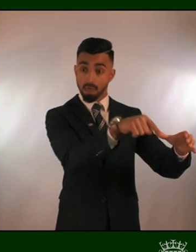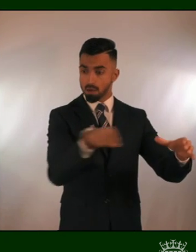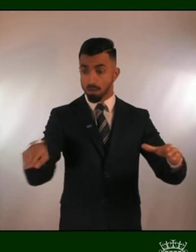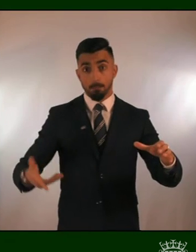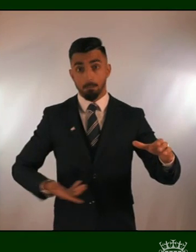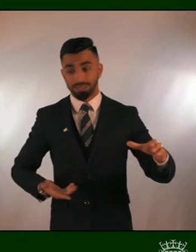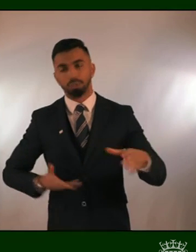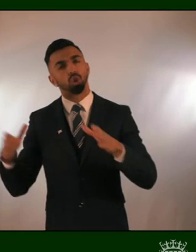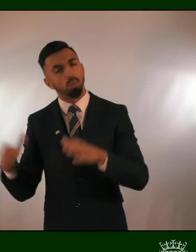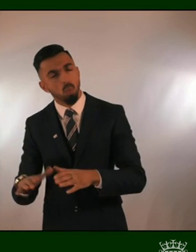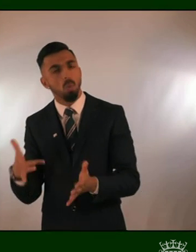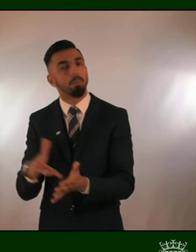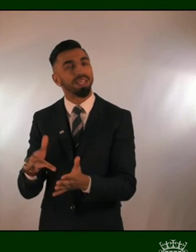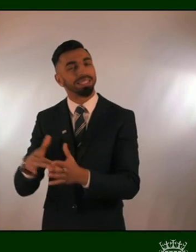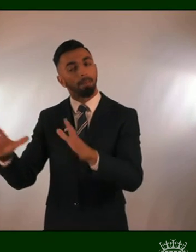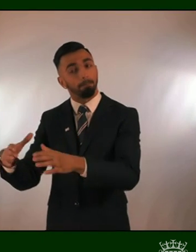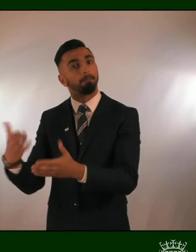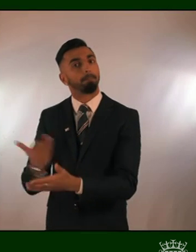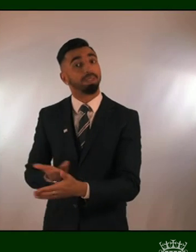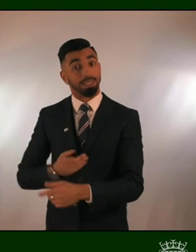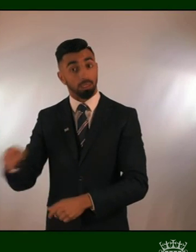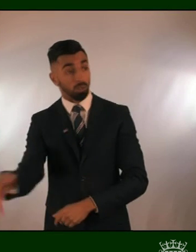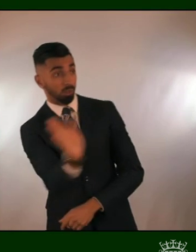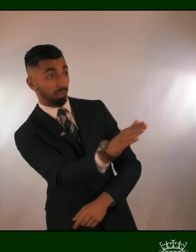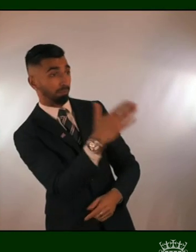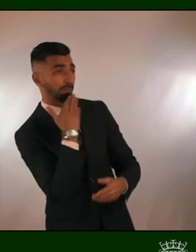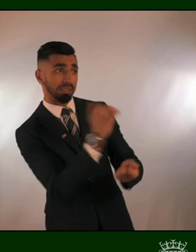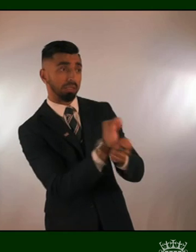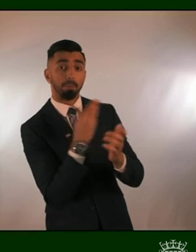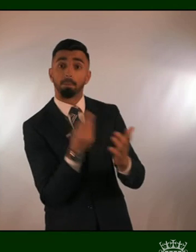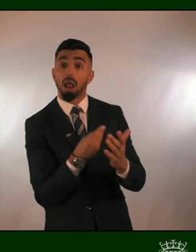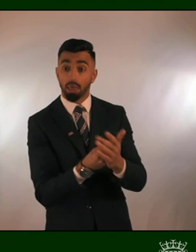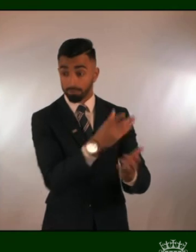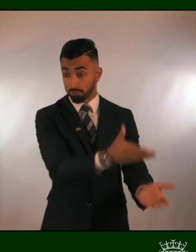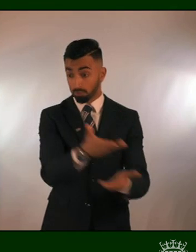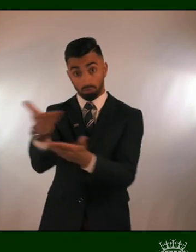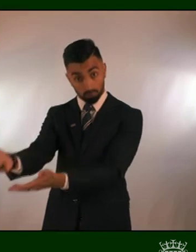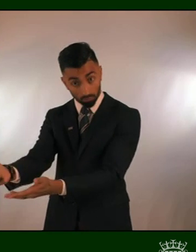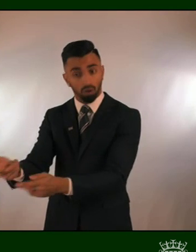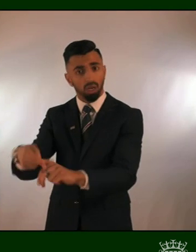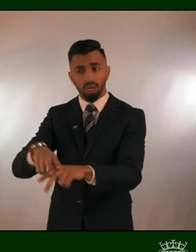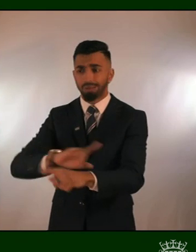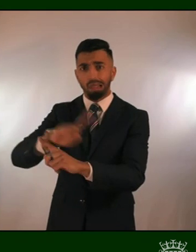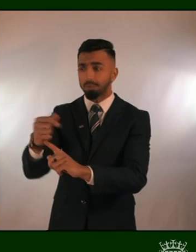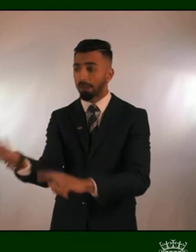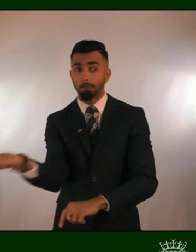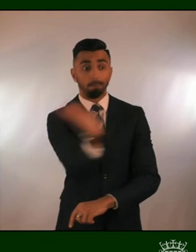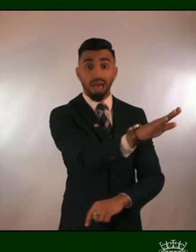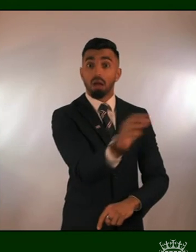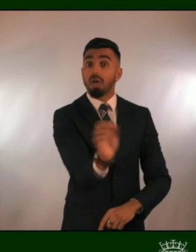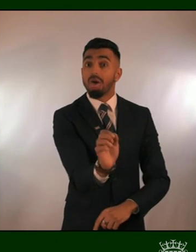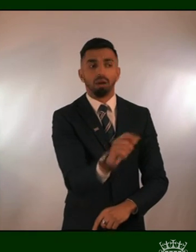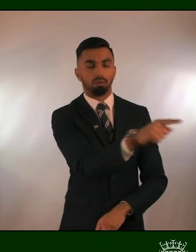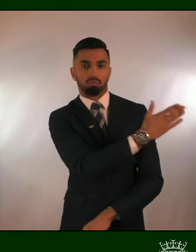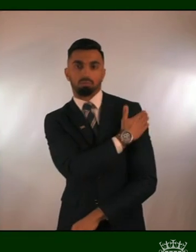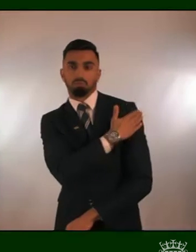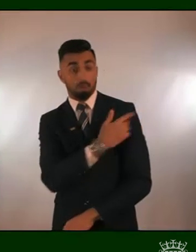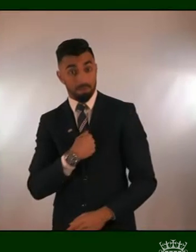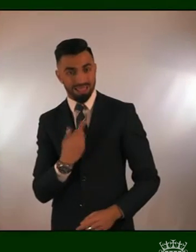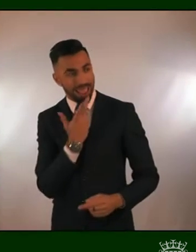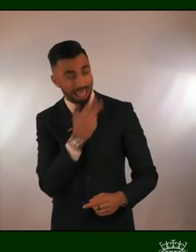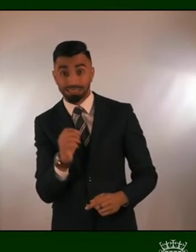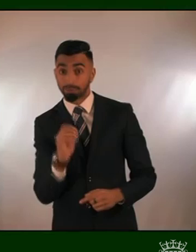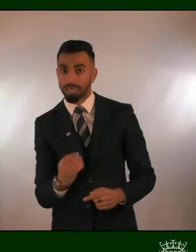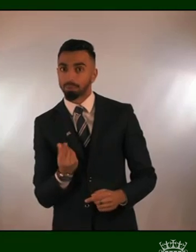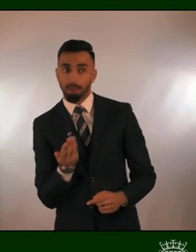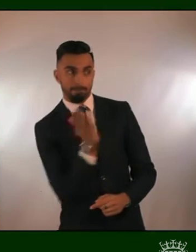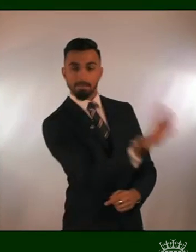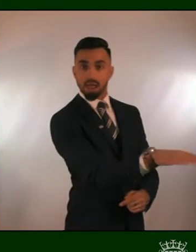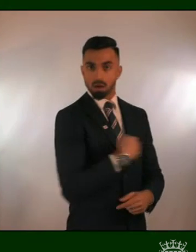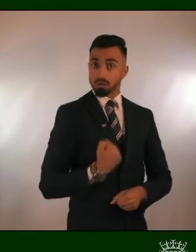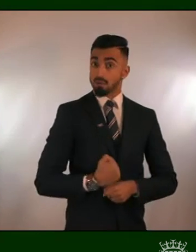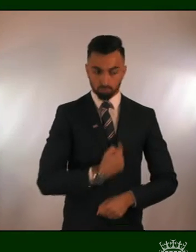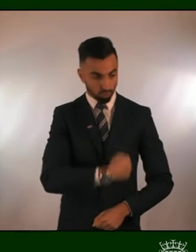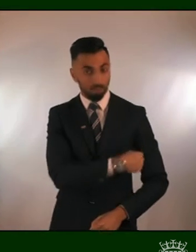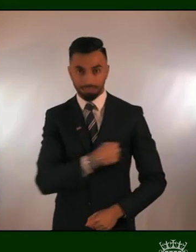The Government will offer a generous guarantee on those loans, covering up to 80% of losses, with no fees, so that banks can lend with confidence.